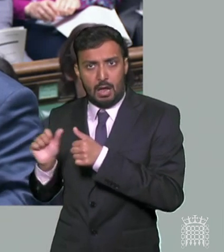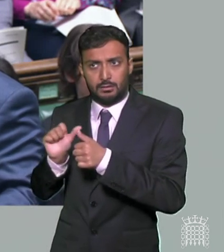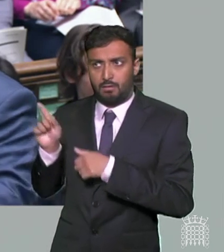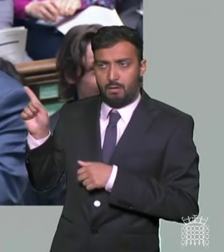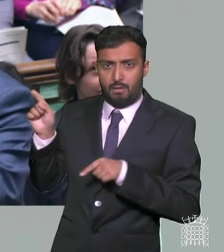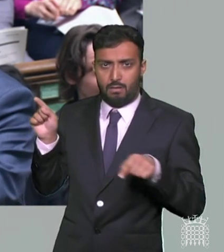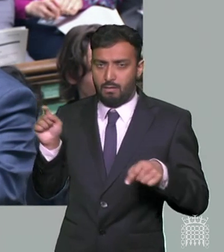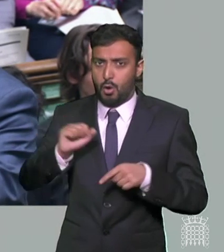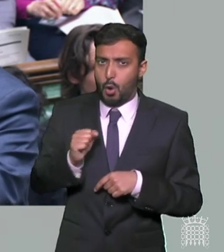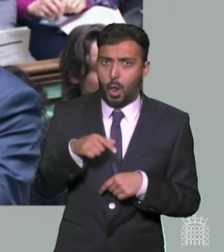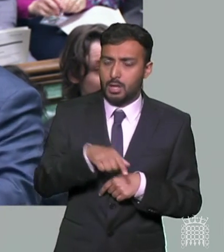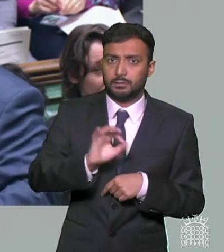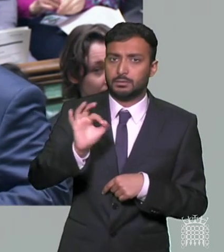In the weeks and months ahead, we will